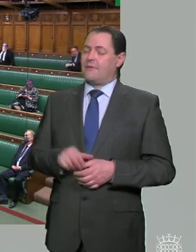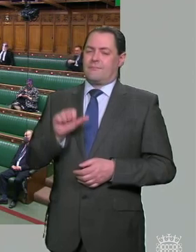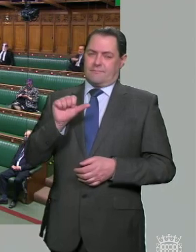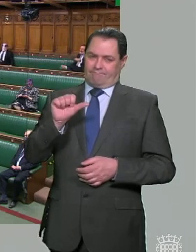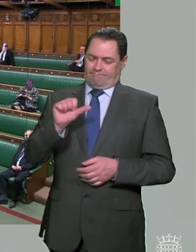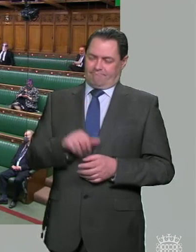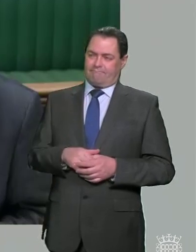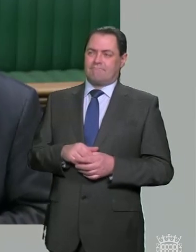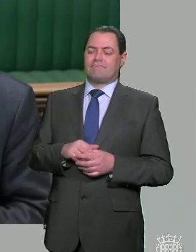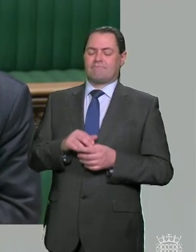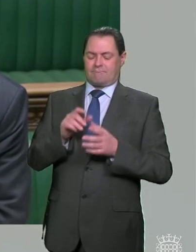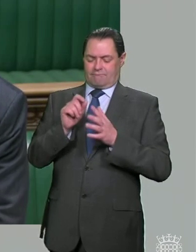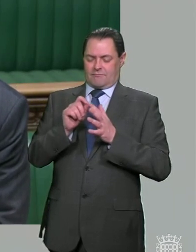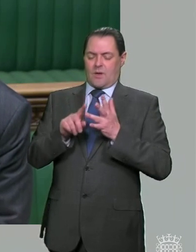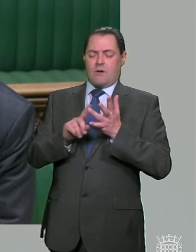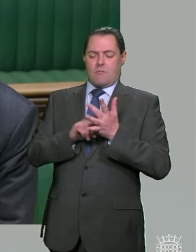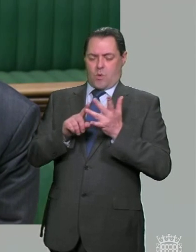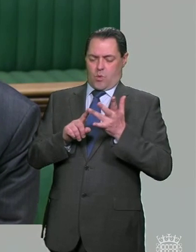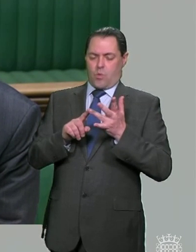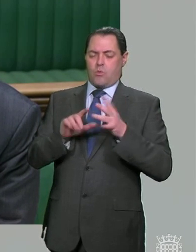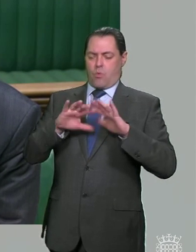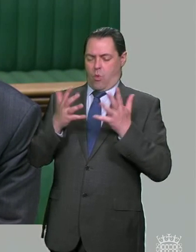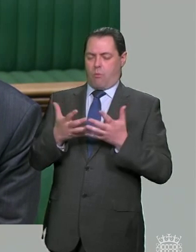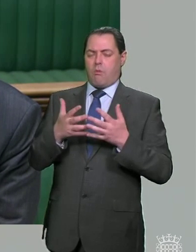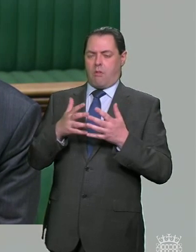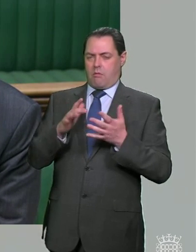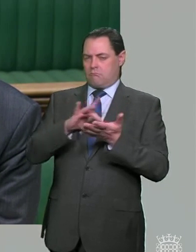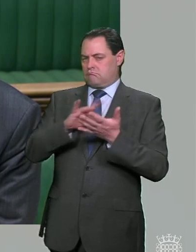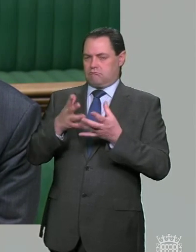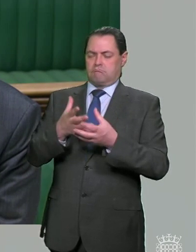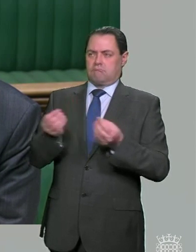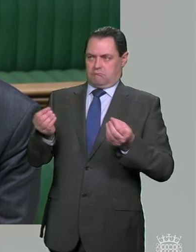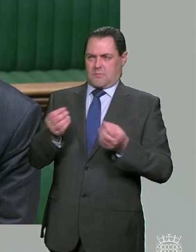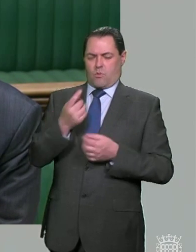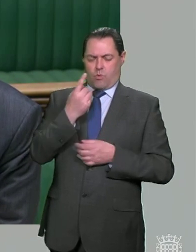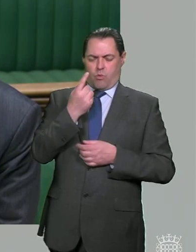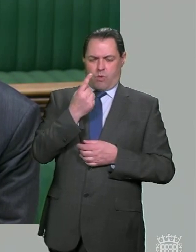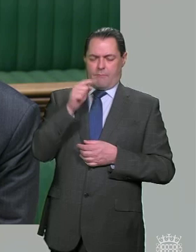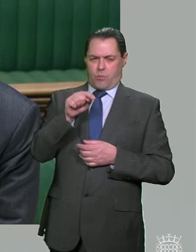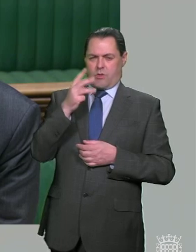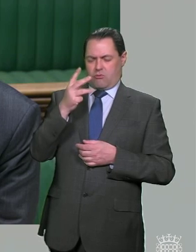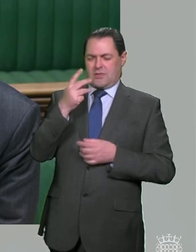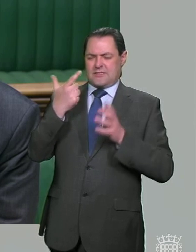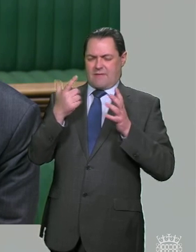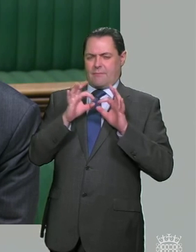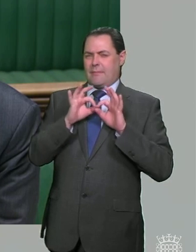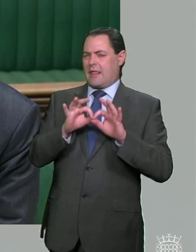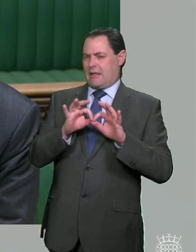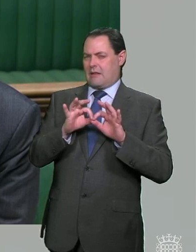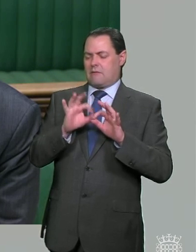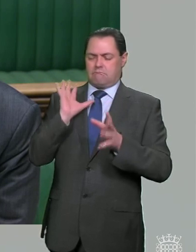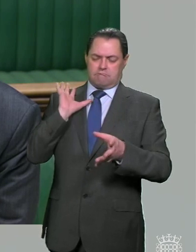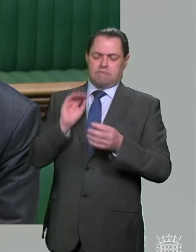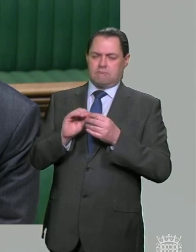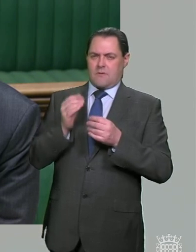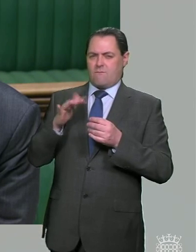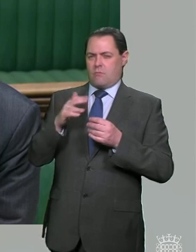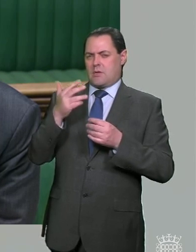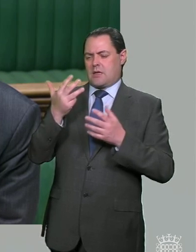The Global Polio Eradication Initiative has been backed by £1.37 billion of UK aid since 1995.